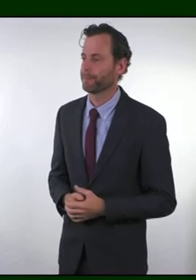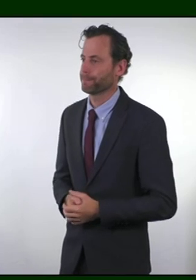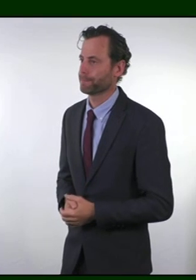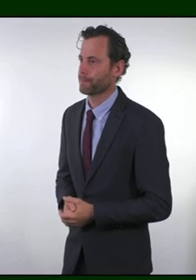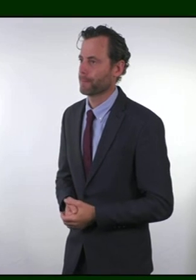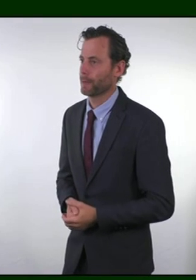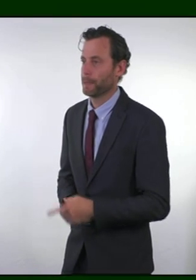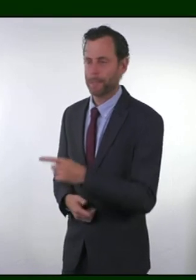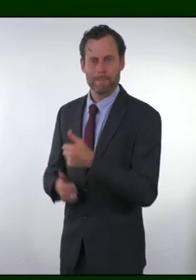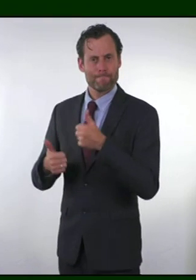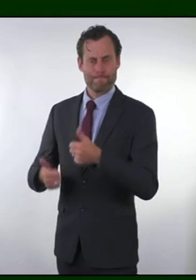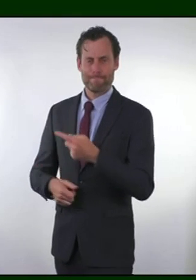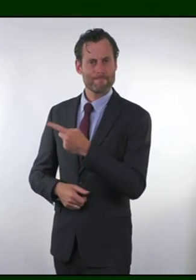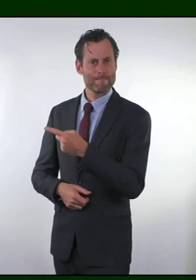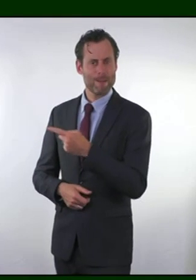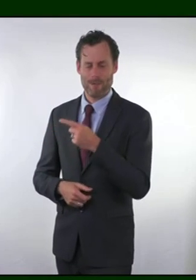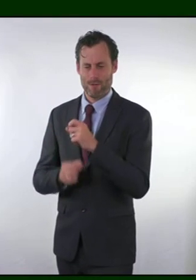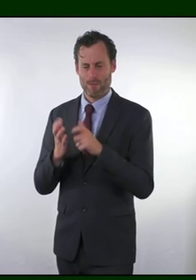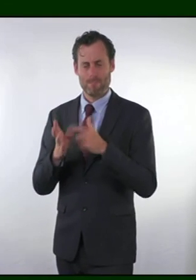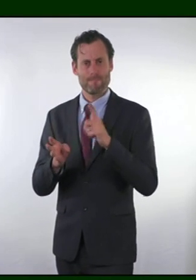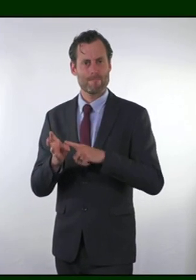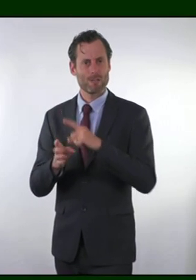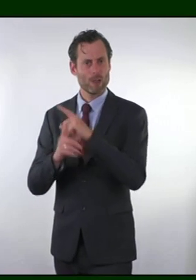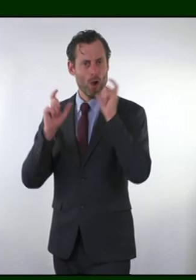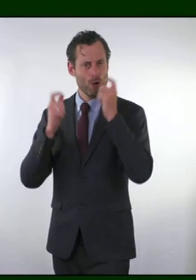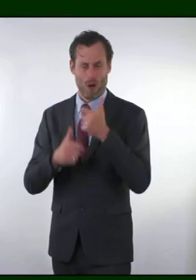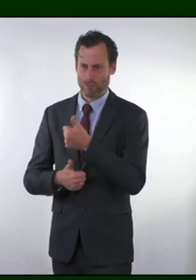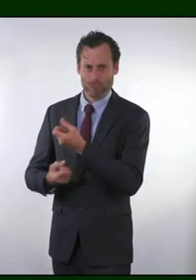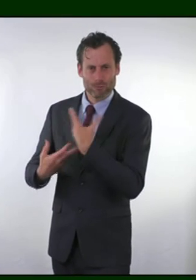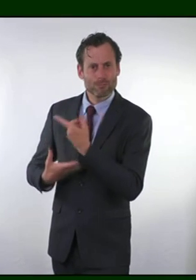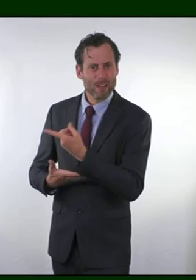I am excited to hear about what is going on at Bury College.